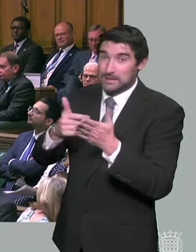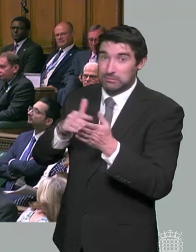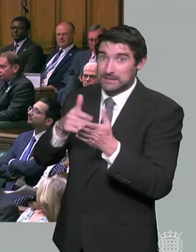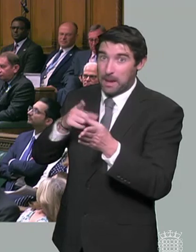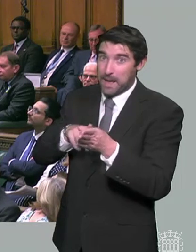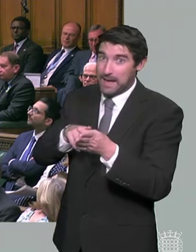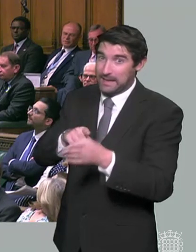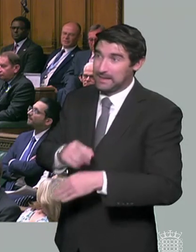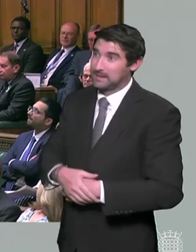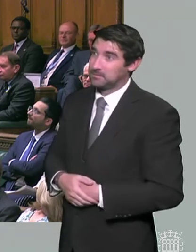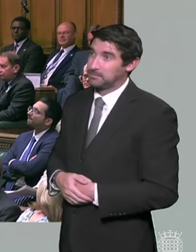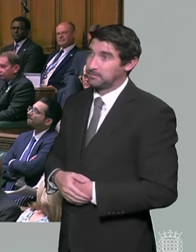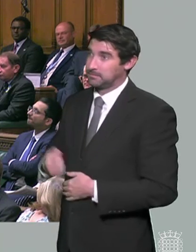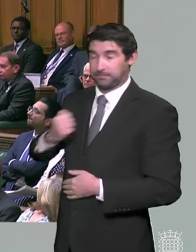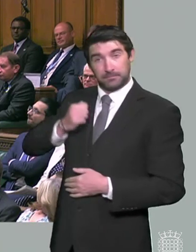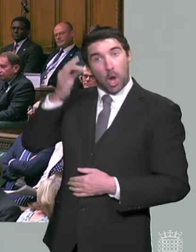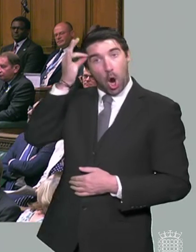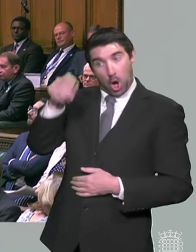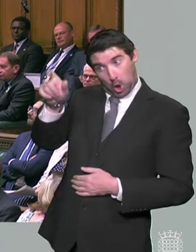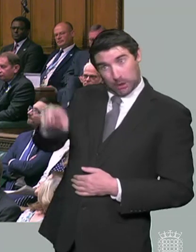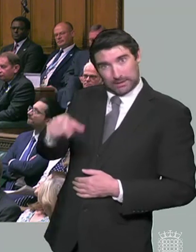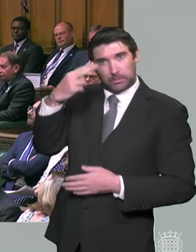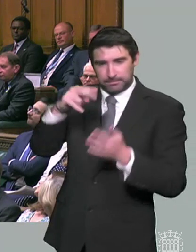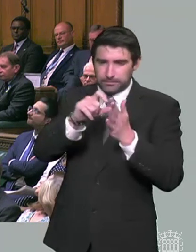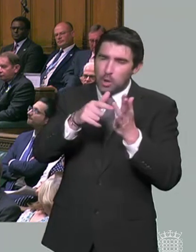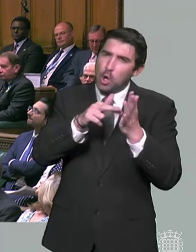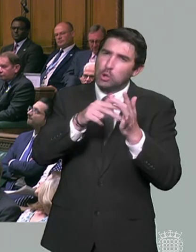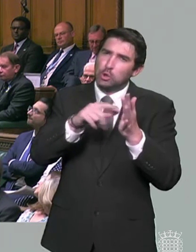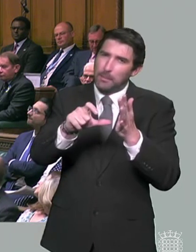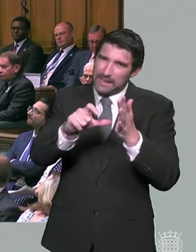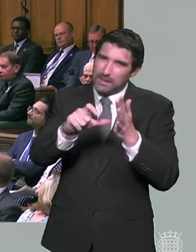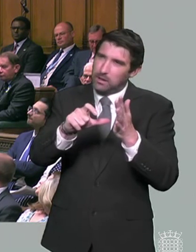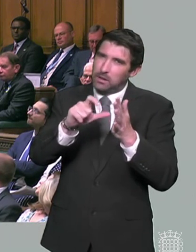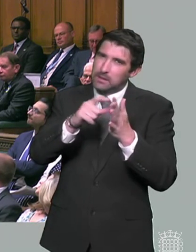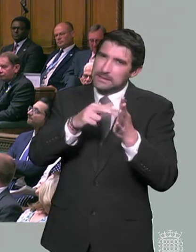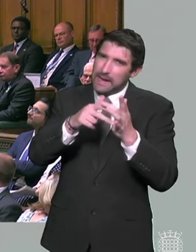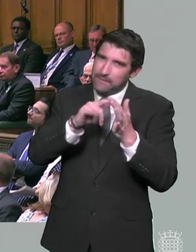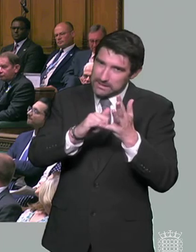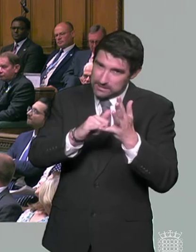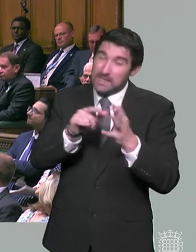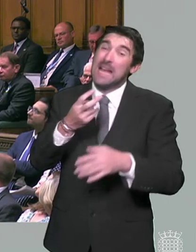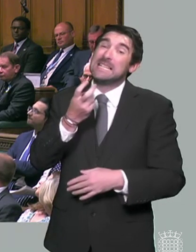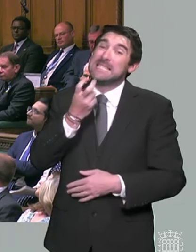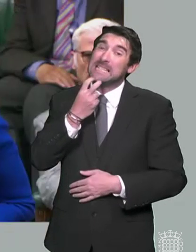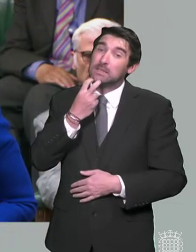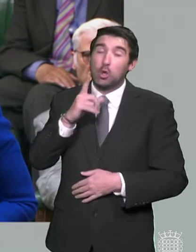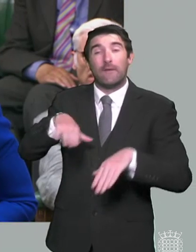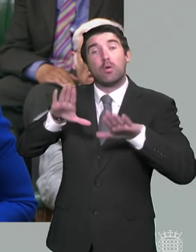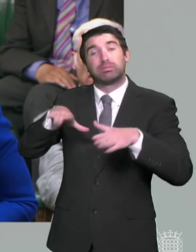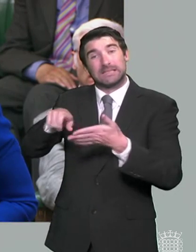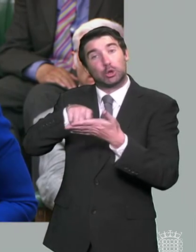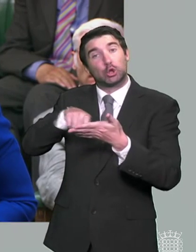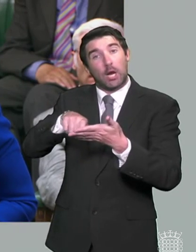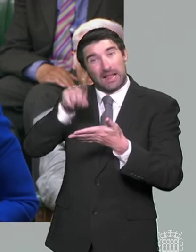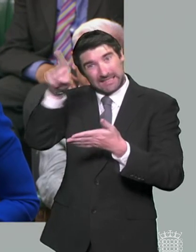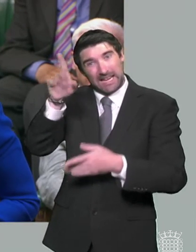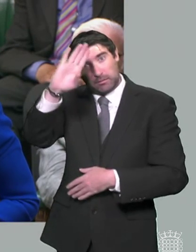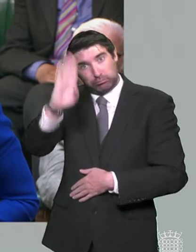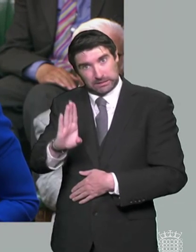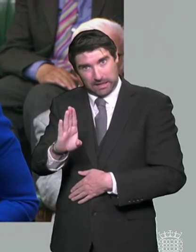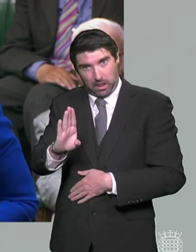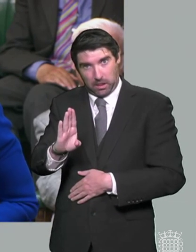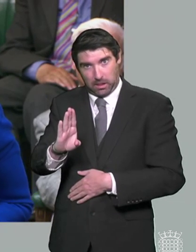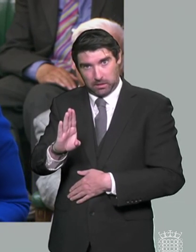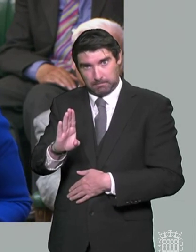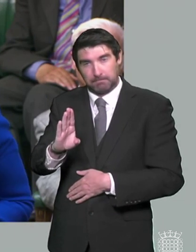My constituent Dominique Davies is the niece of Dom Phillips, the British journalist missing in Brazil alongside the indigenous expert Bruno Pereira.